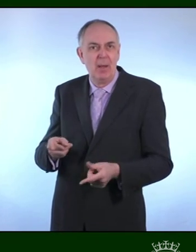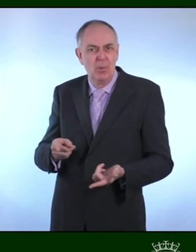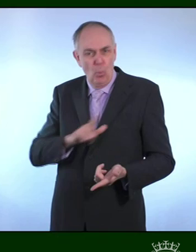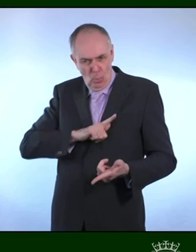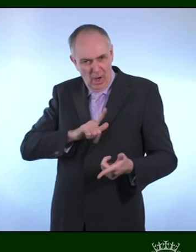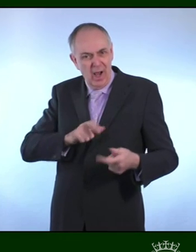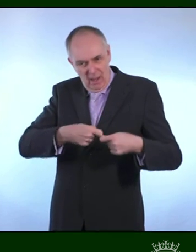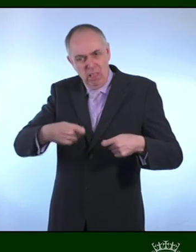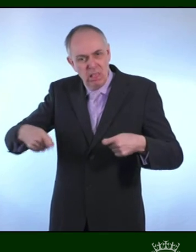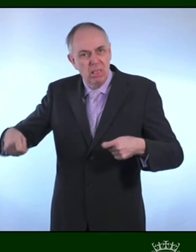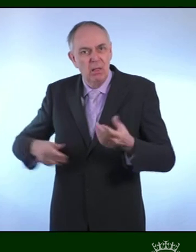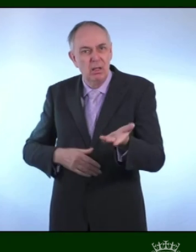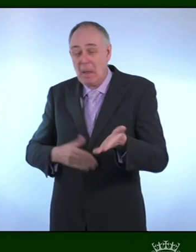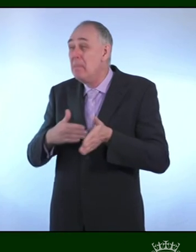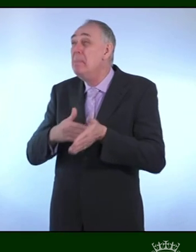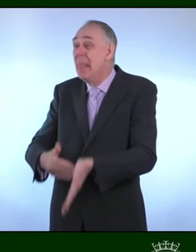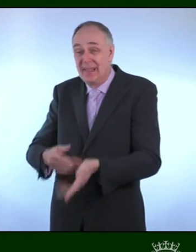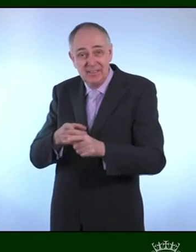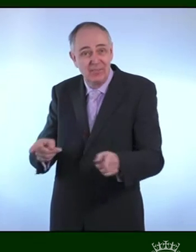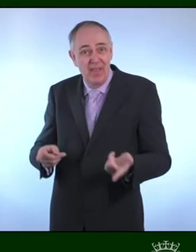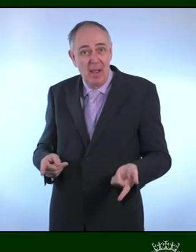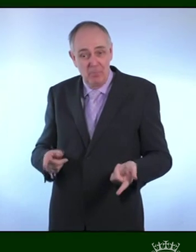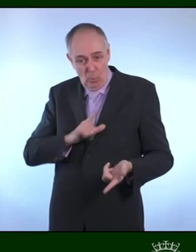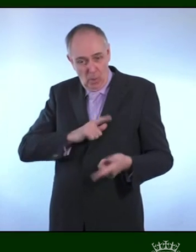There are millions of them—our economy has changed.